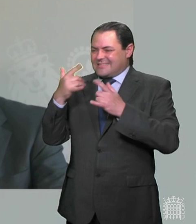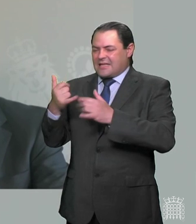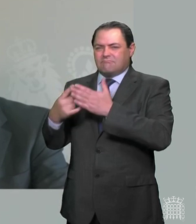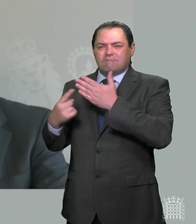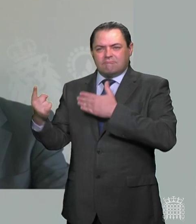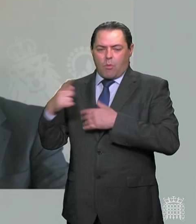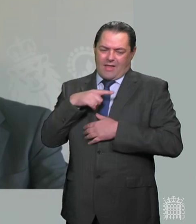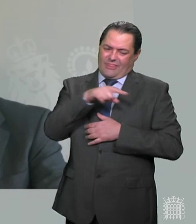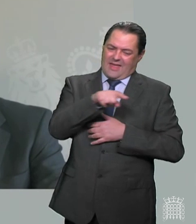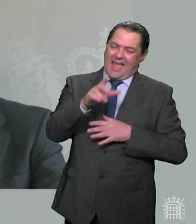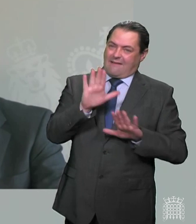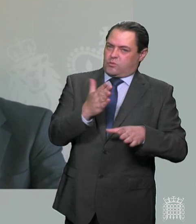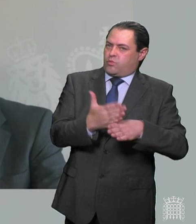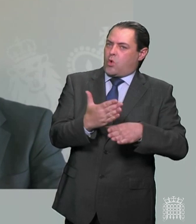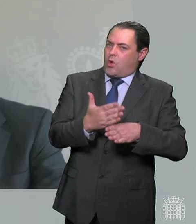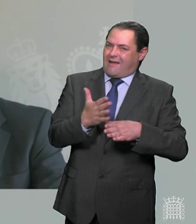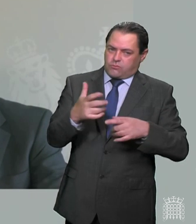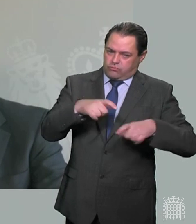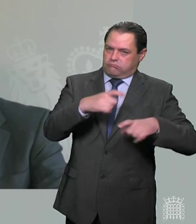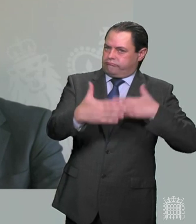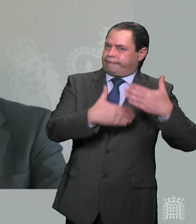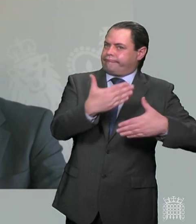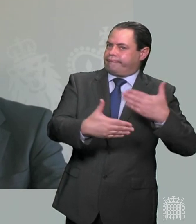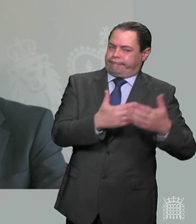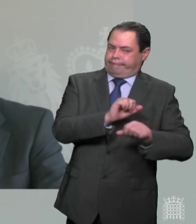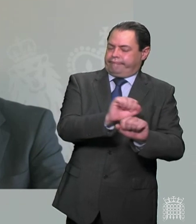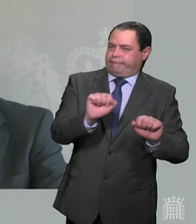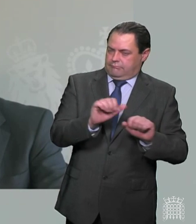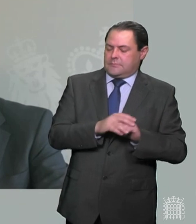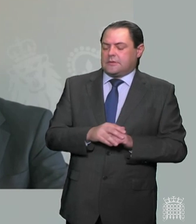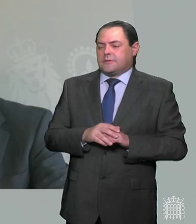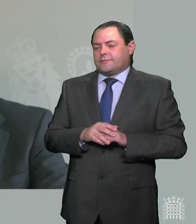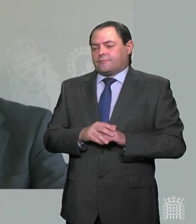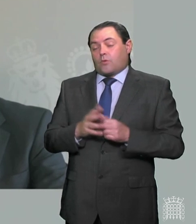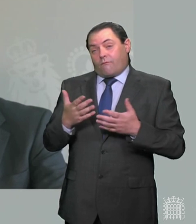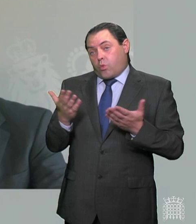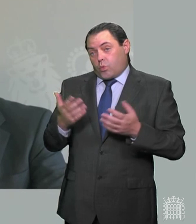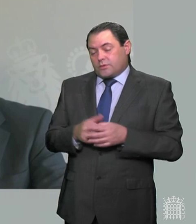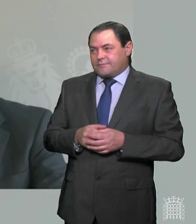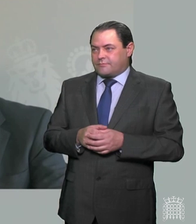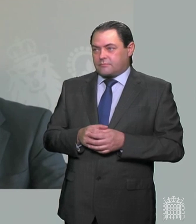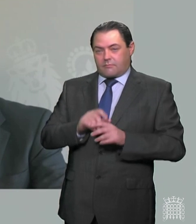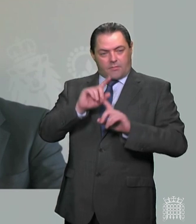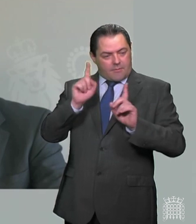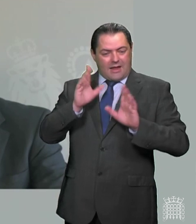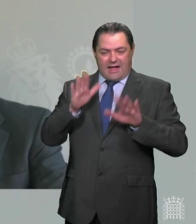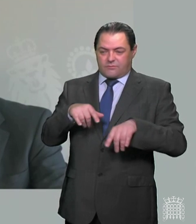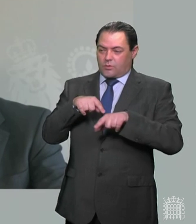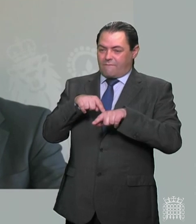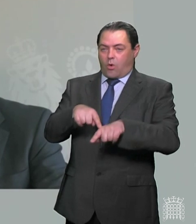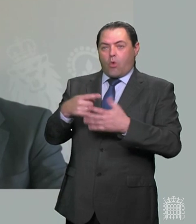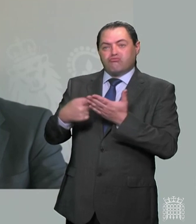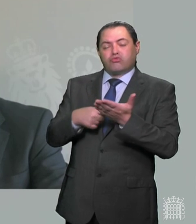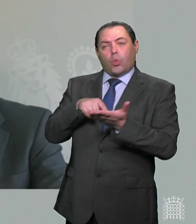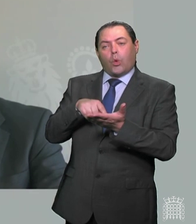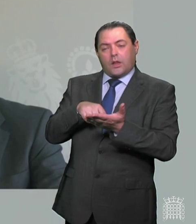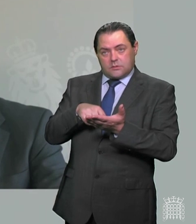regime because they need to be able to carry on, and for the most part, obviously, people will have to follow the rules.